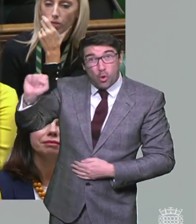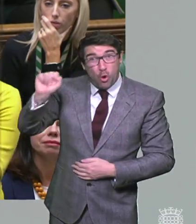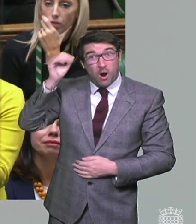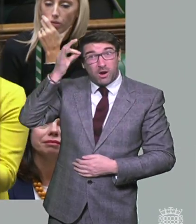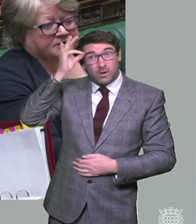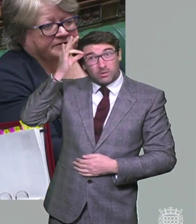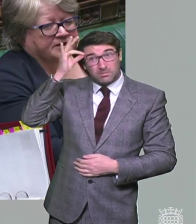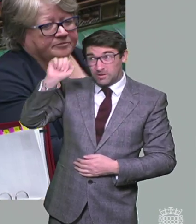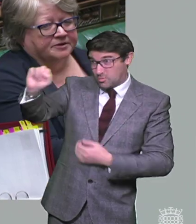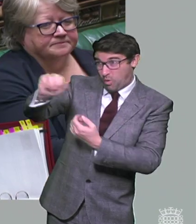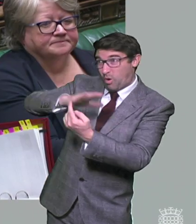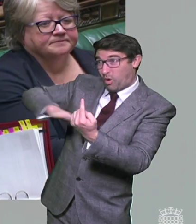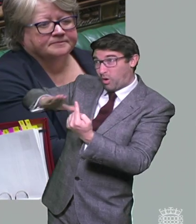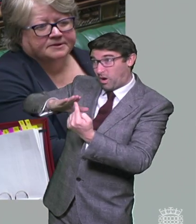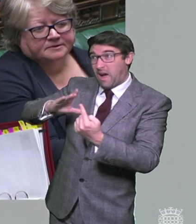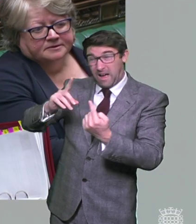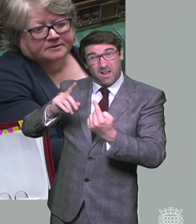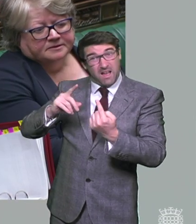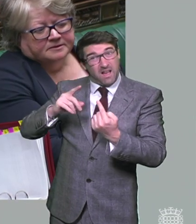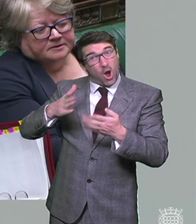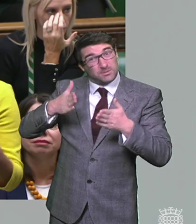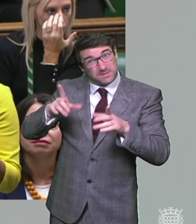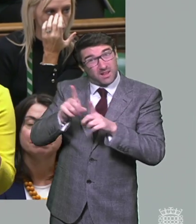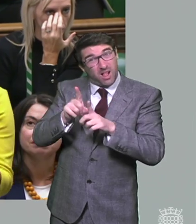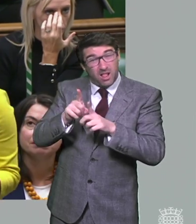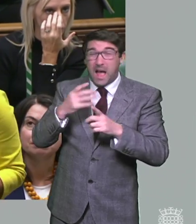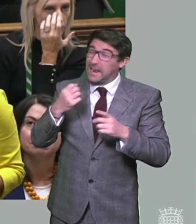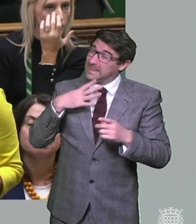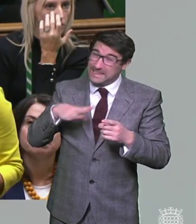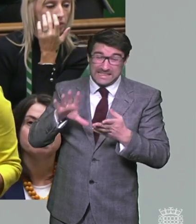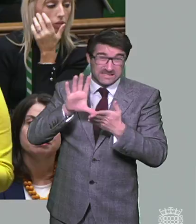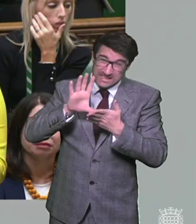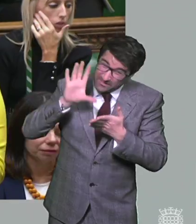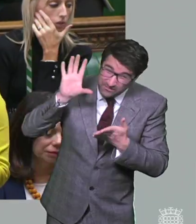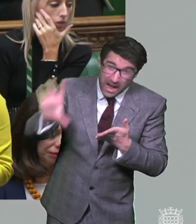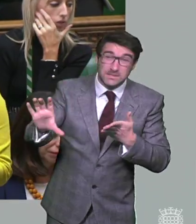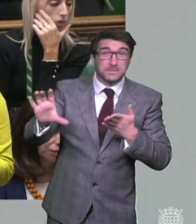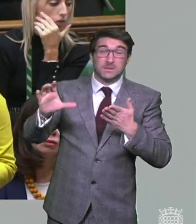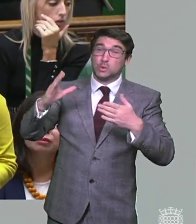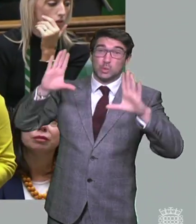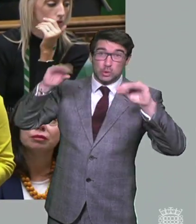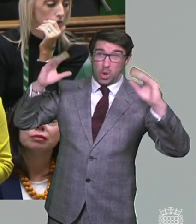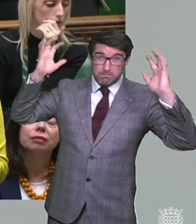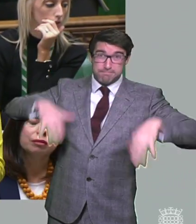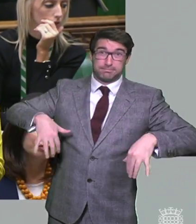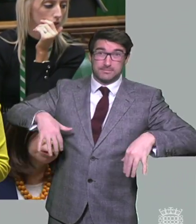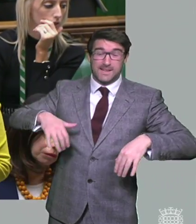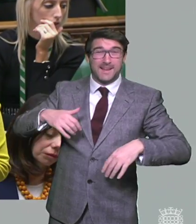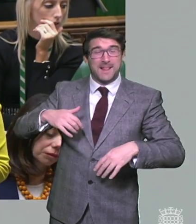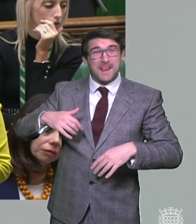Those are just three of a number of hospitals that together need hundreds of millions of pounds, some of them urgently.